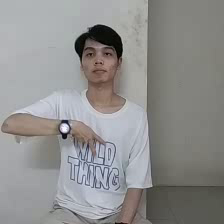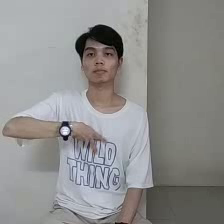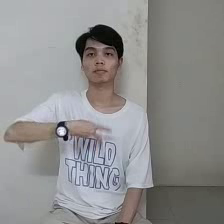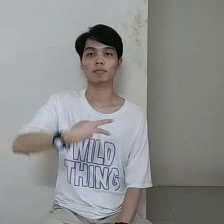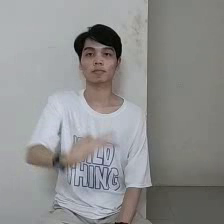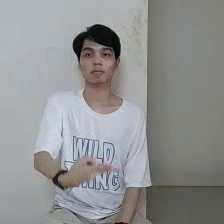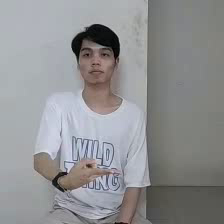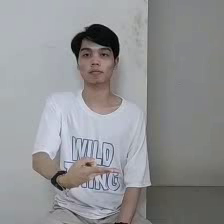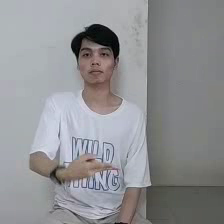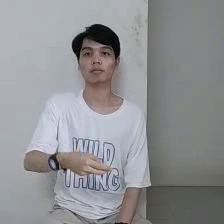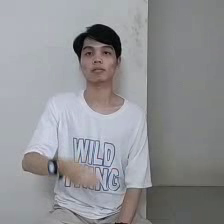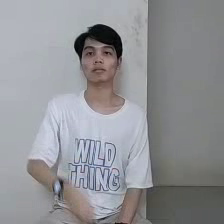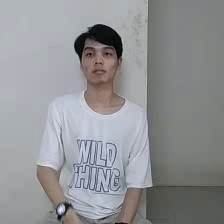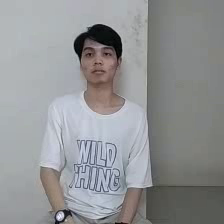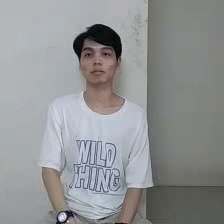Hy sinh